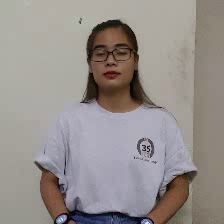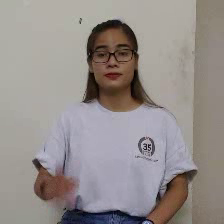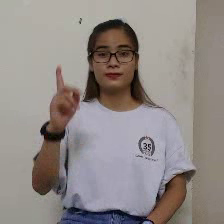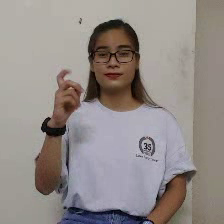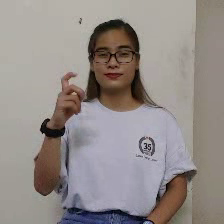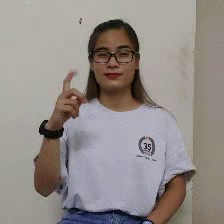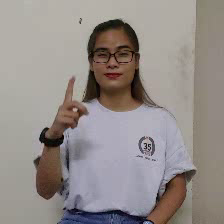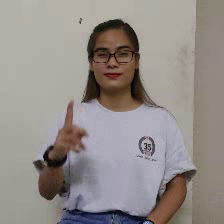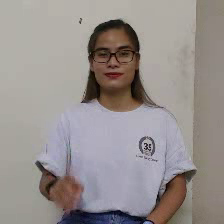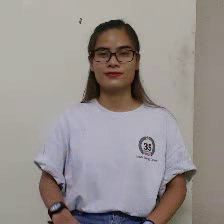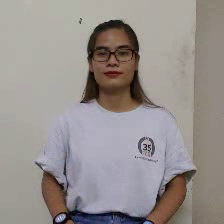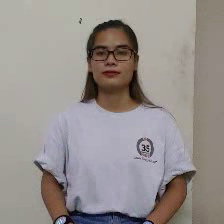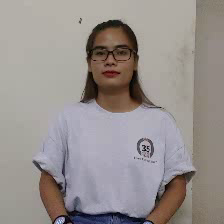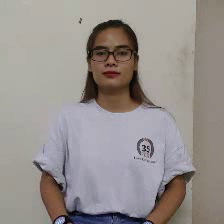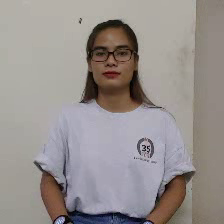Đâu